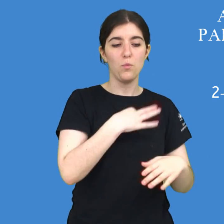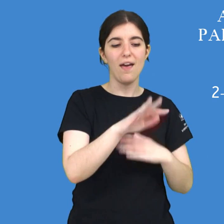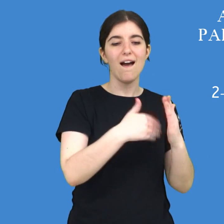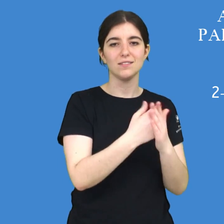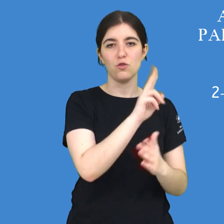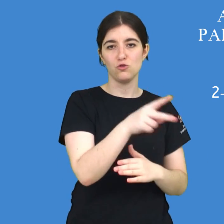hasta